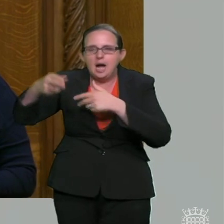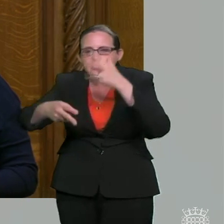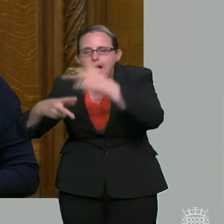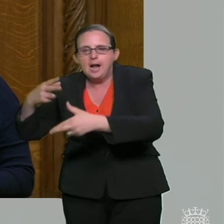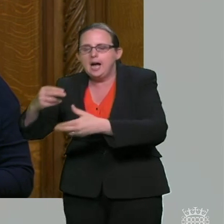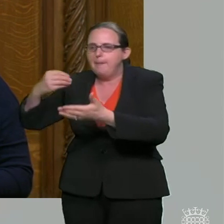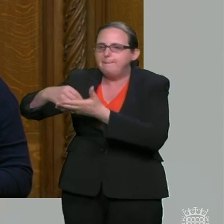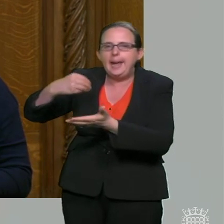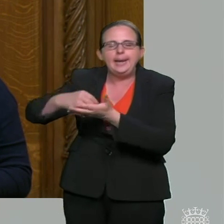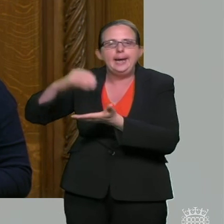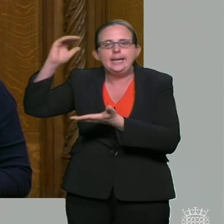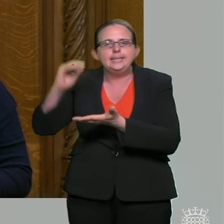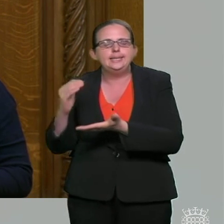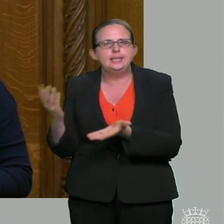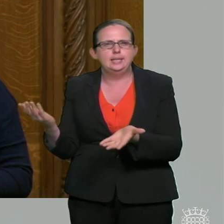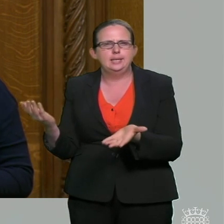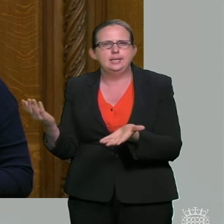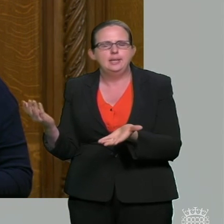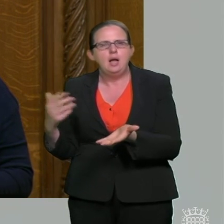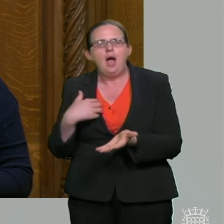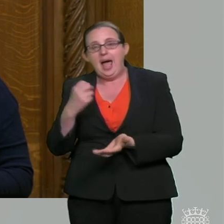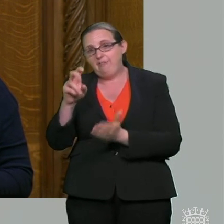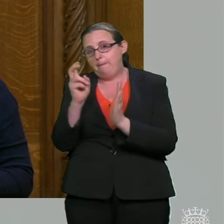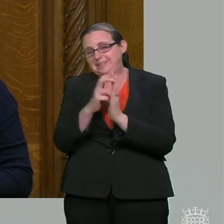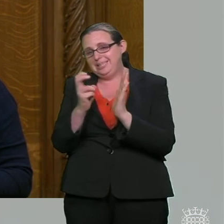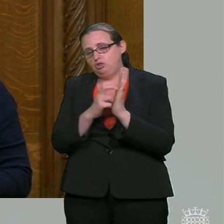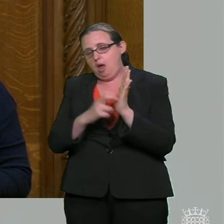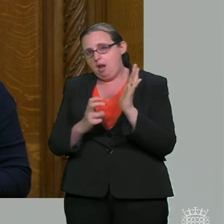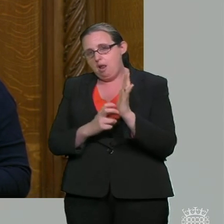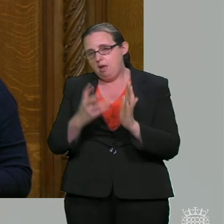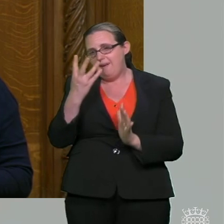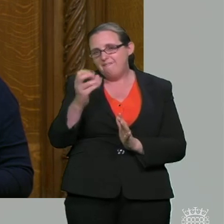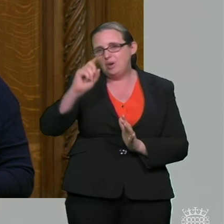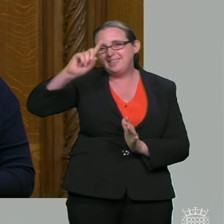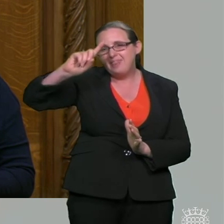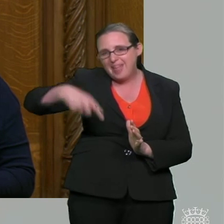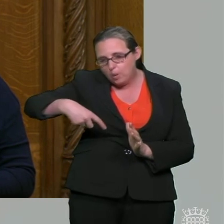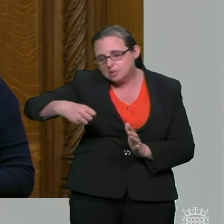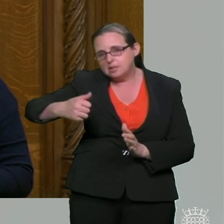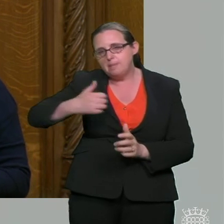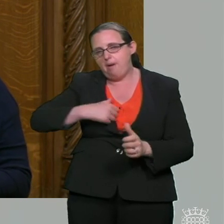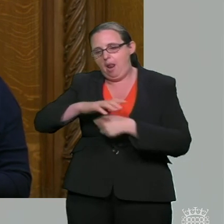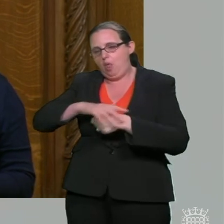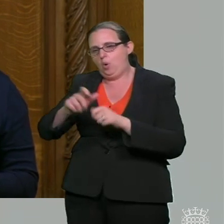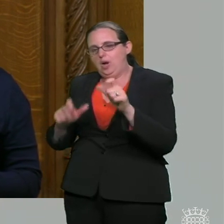Later today, I am presenting a petition on behalf of more than 40,000 of my constituents who are against these cuts.